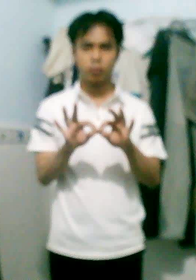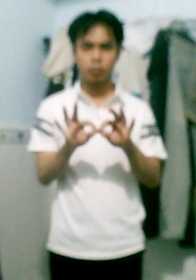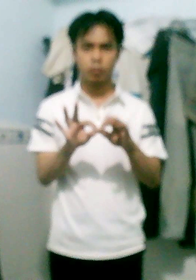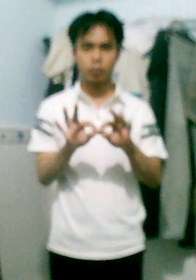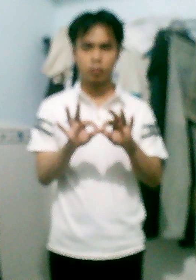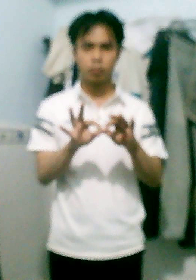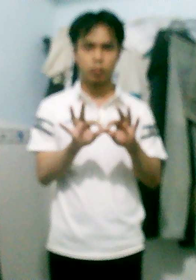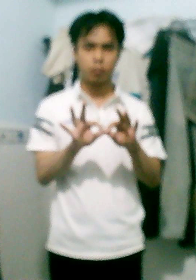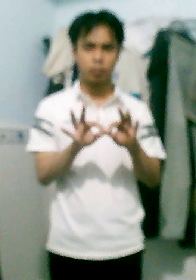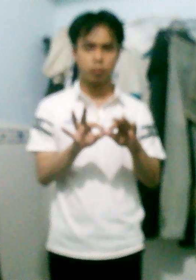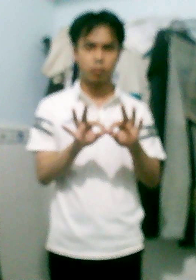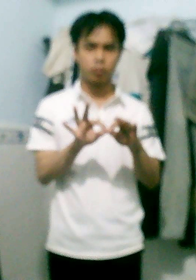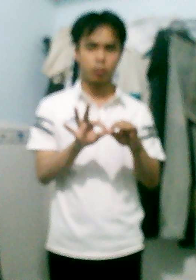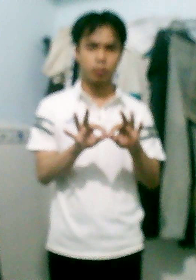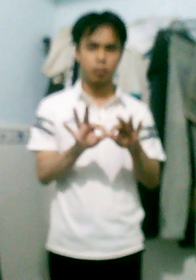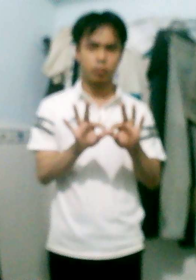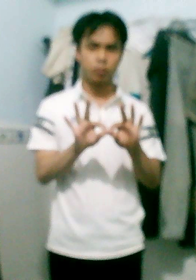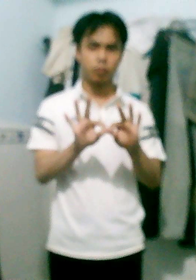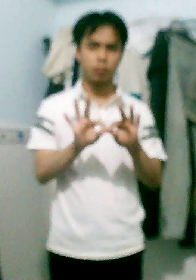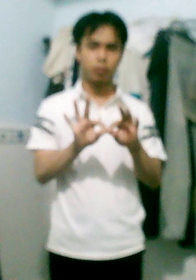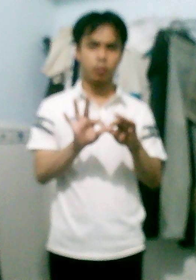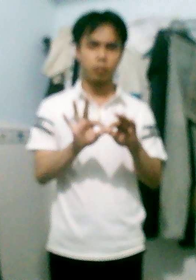phien dich